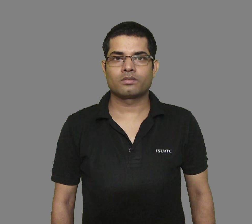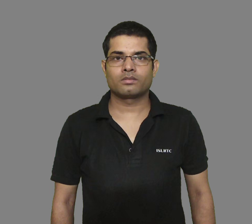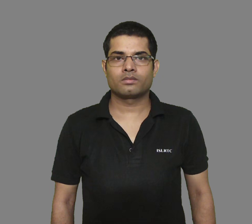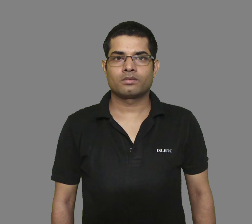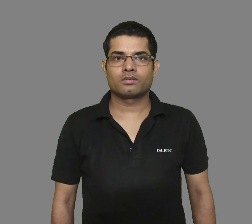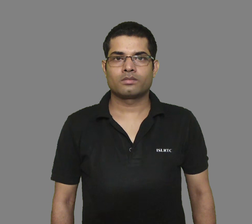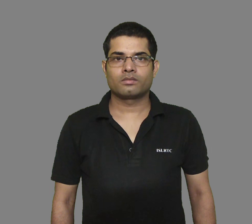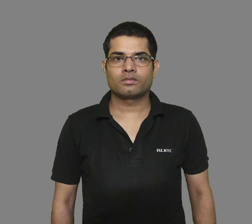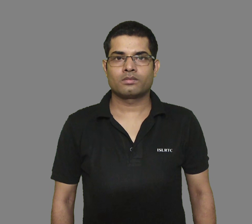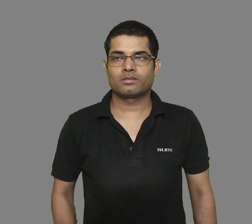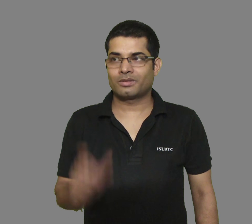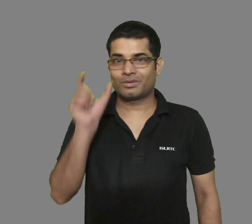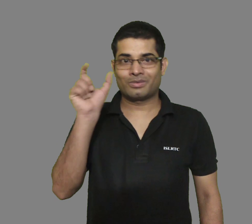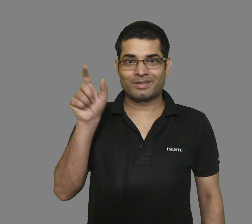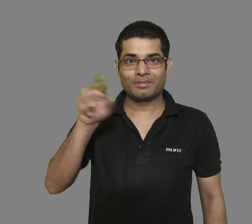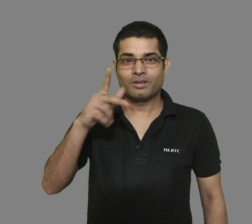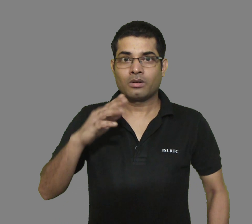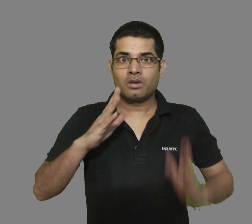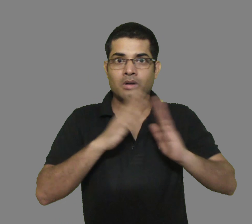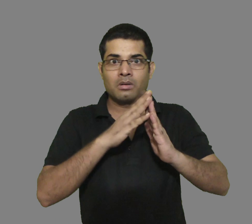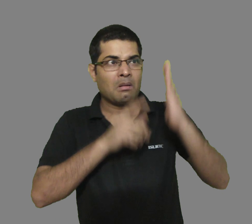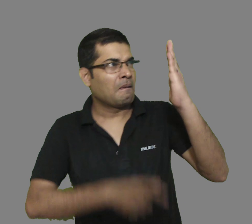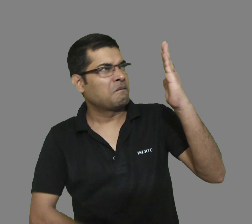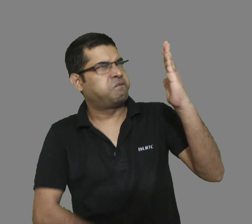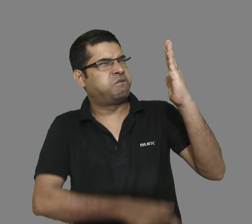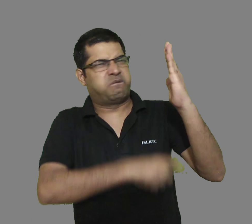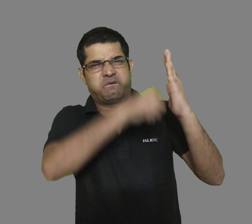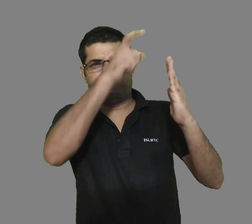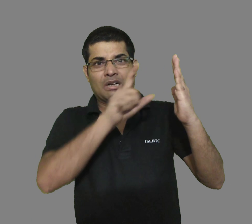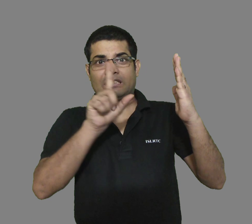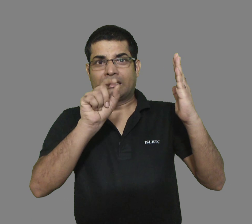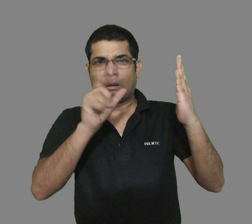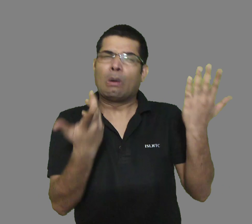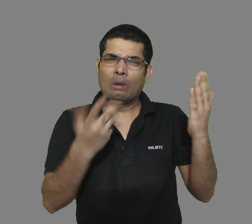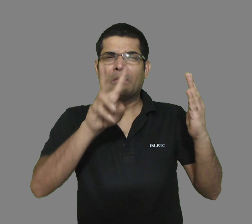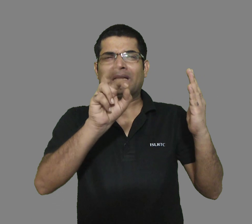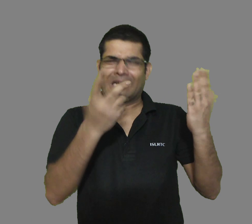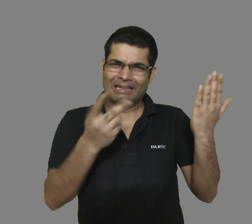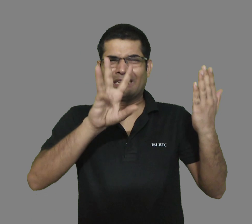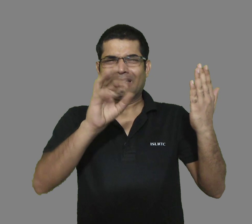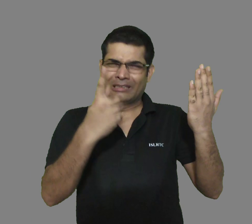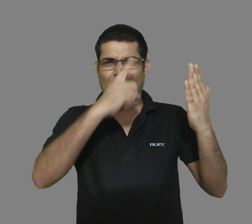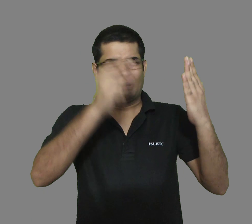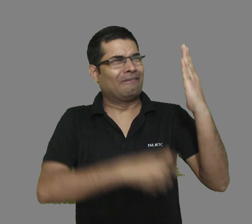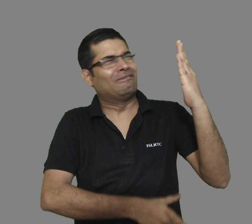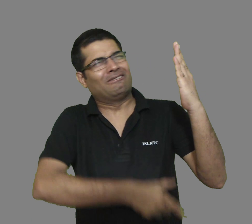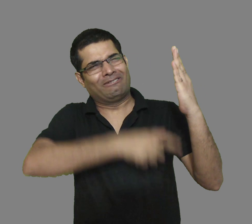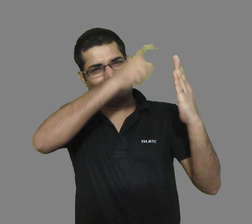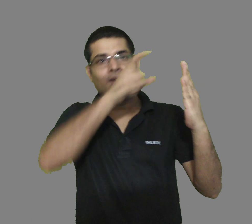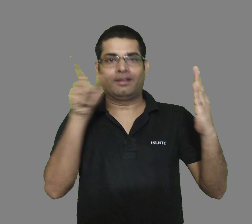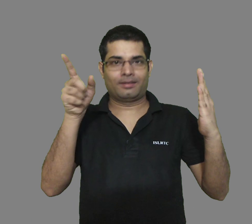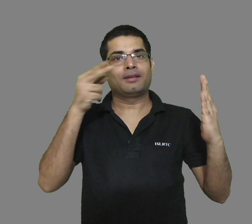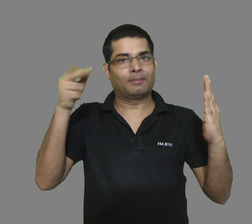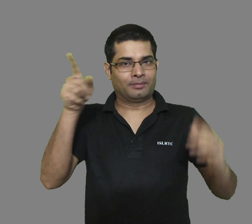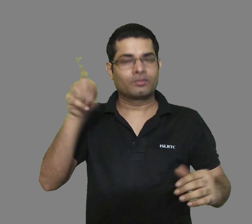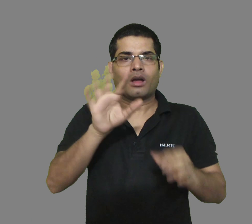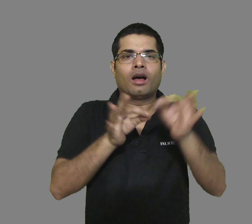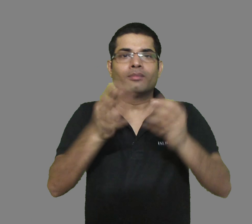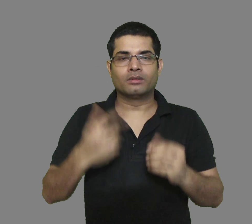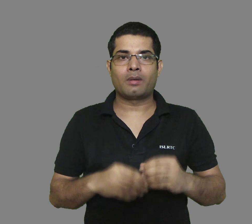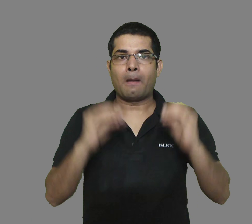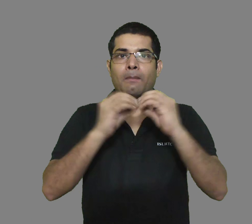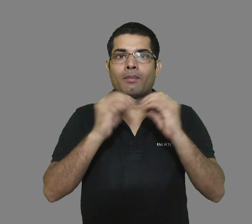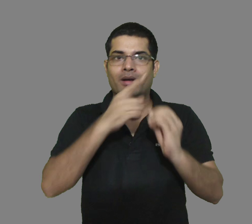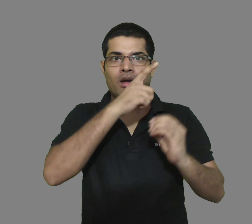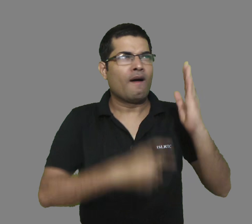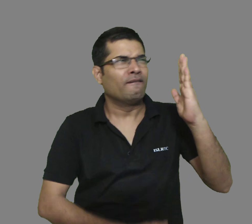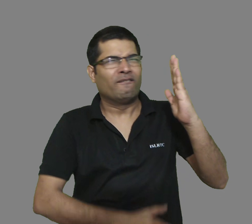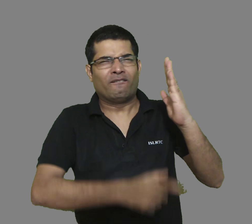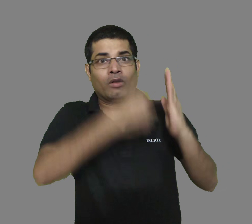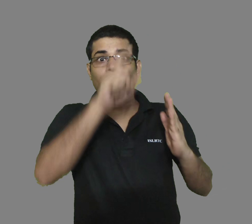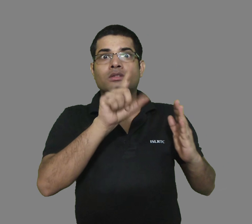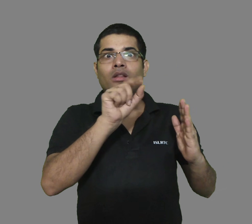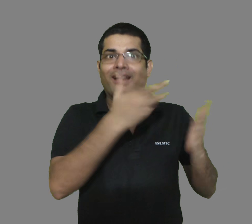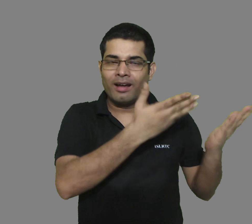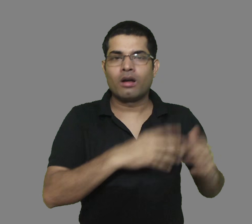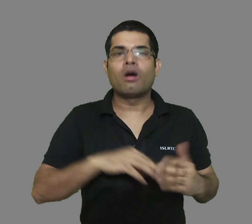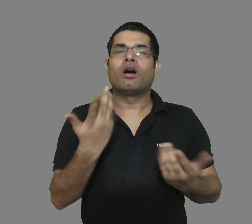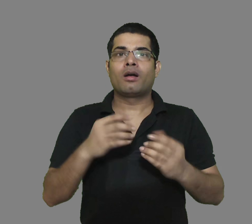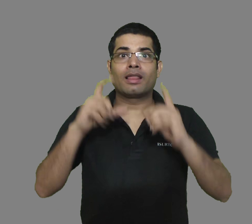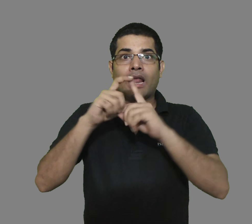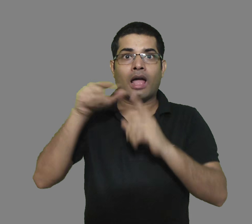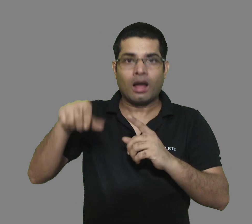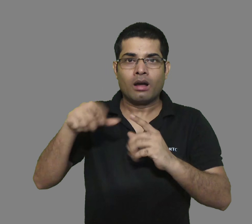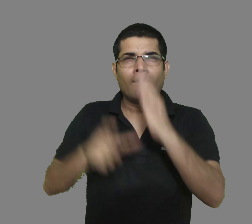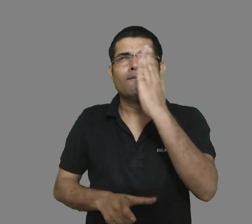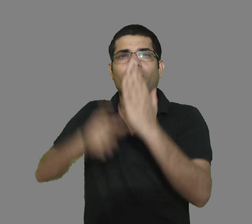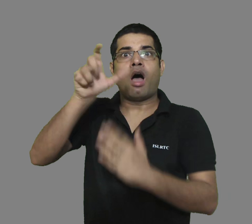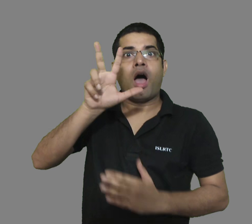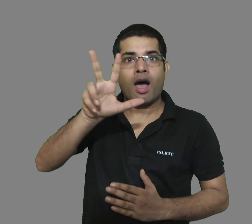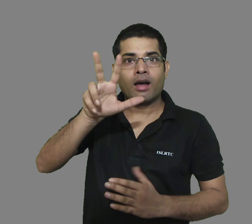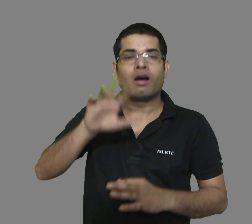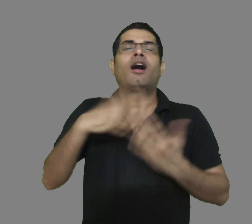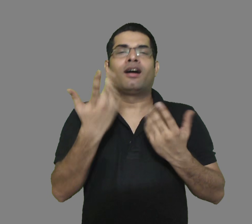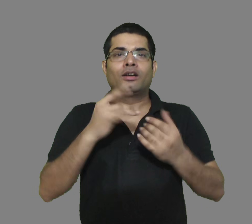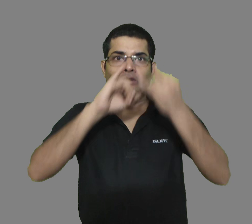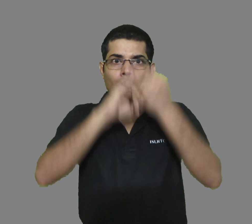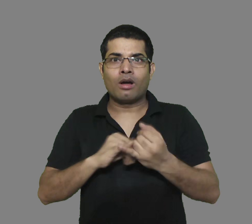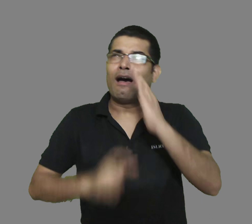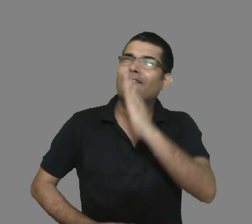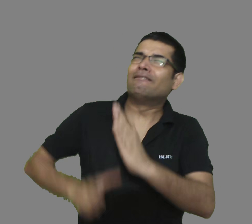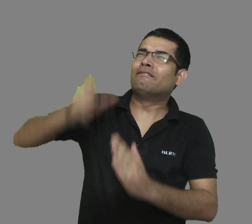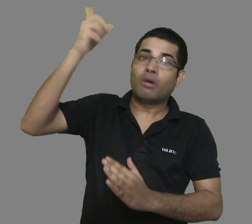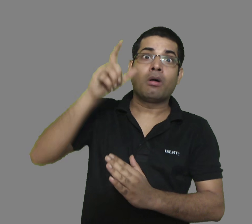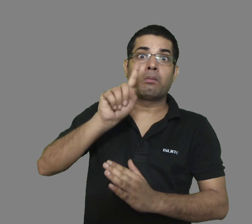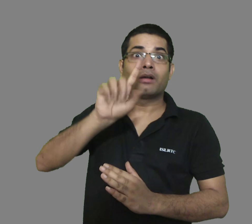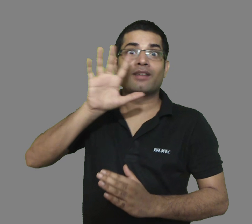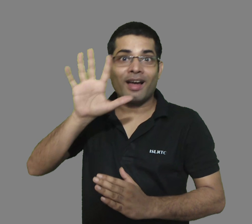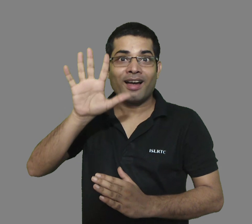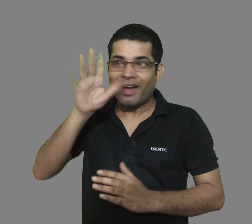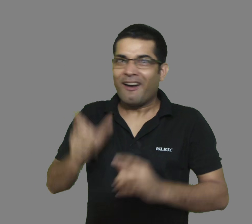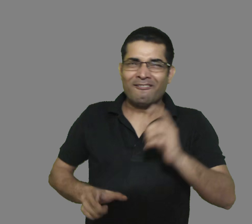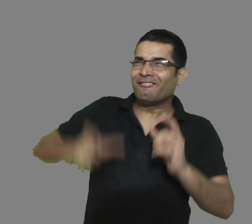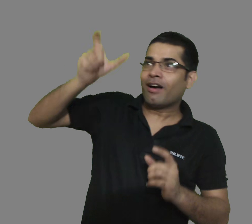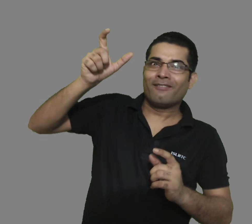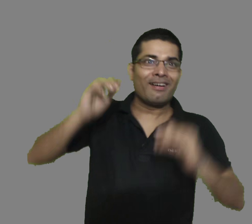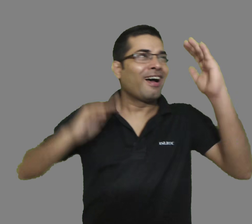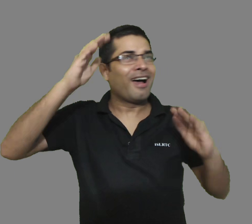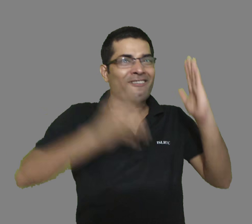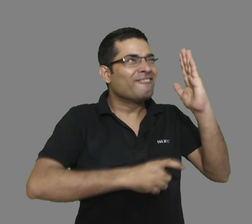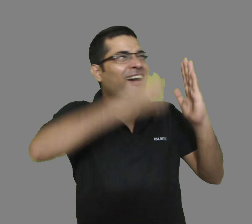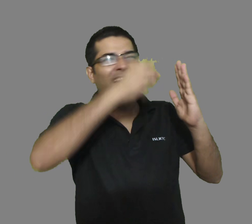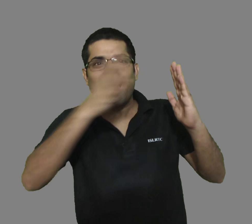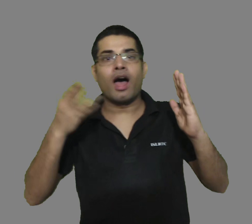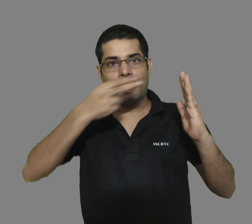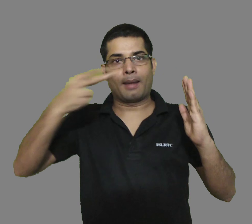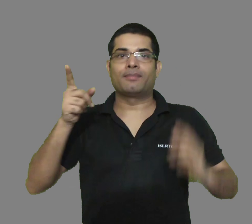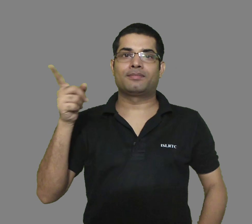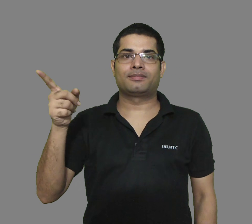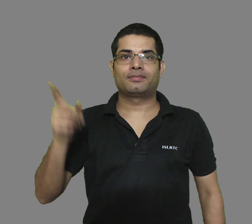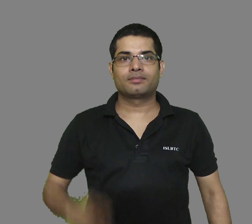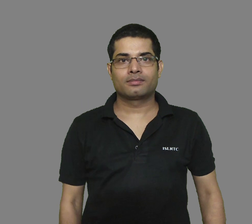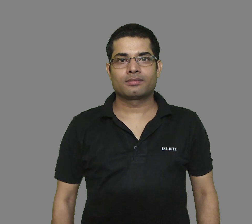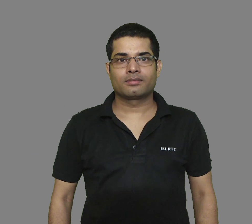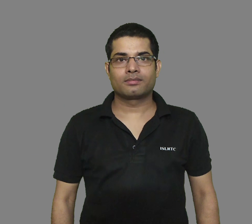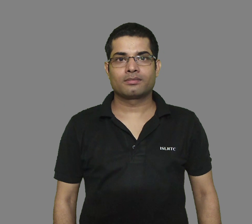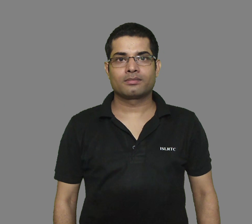High Rise Building